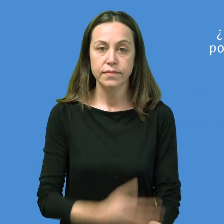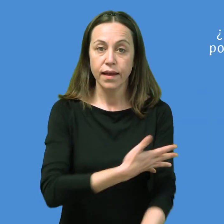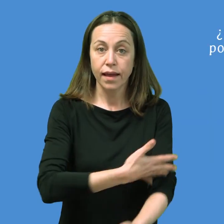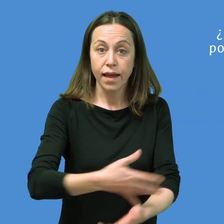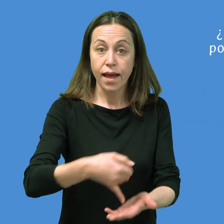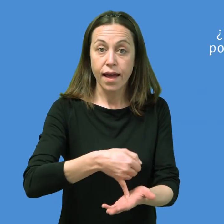sangre